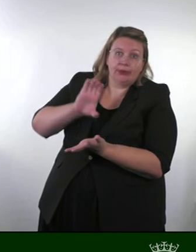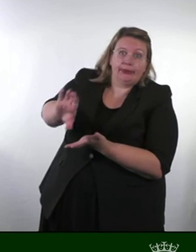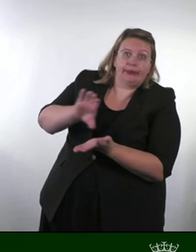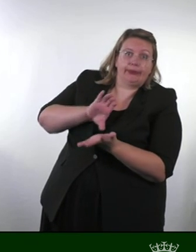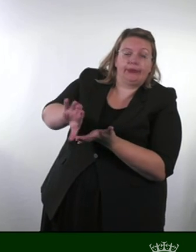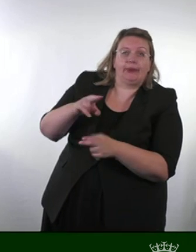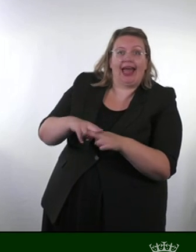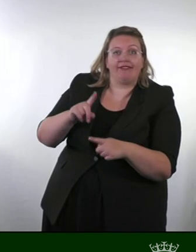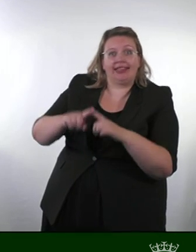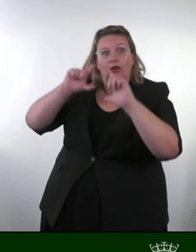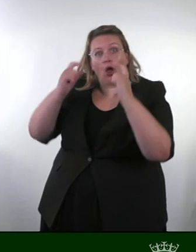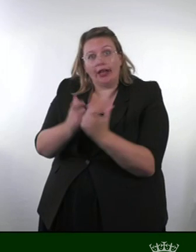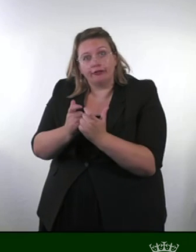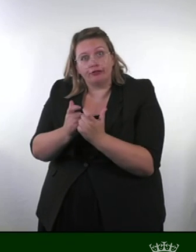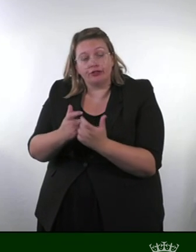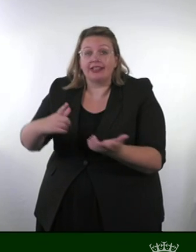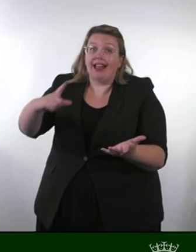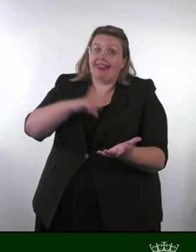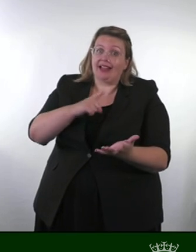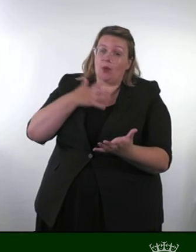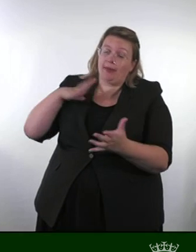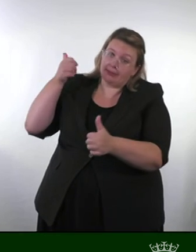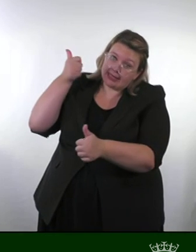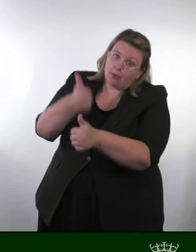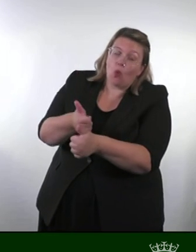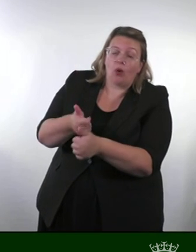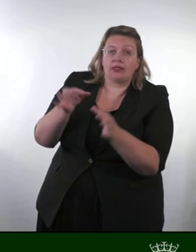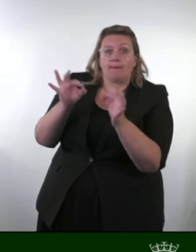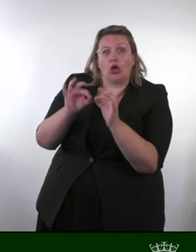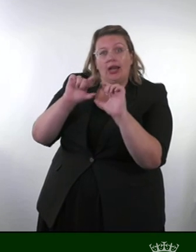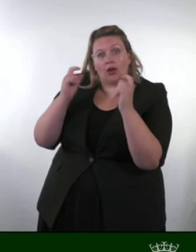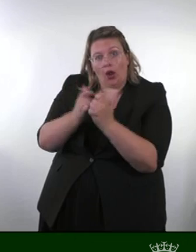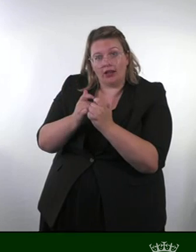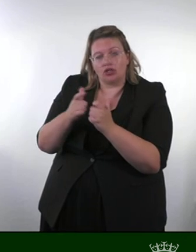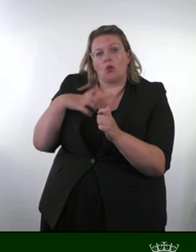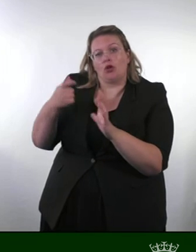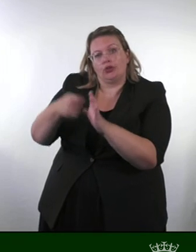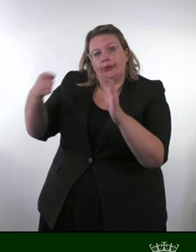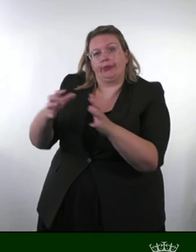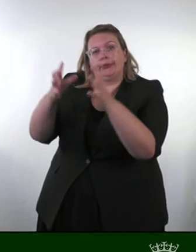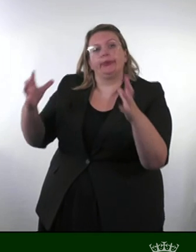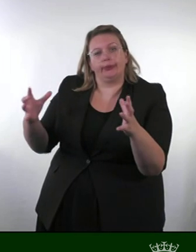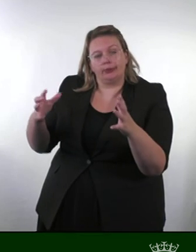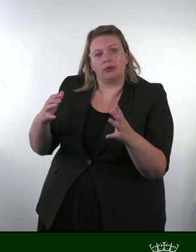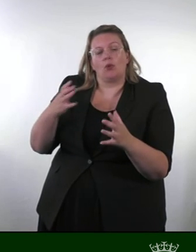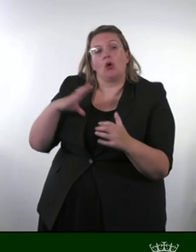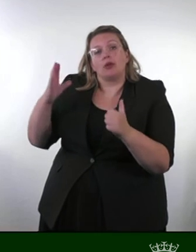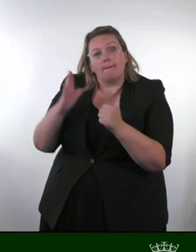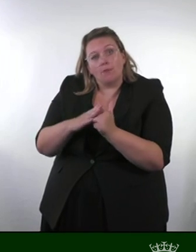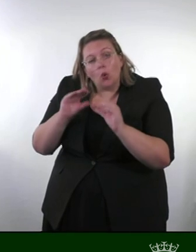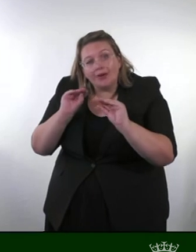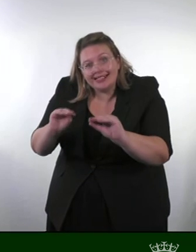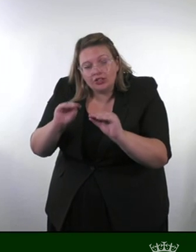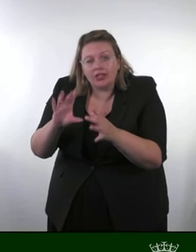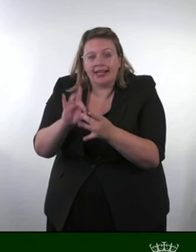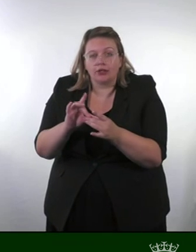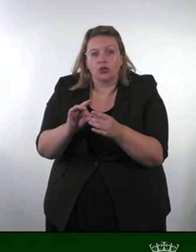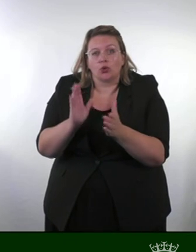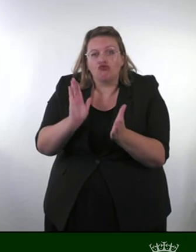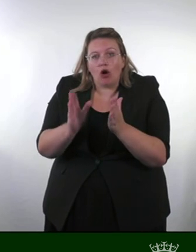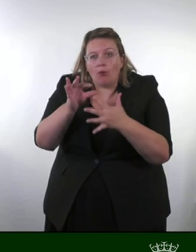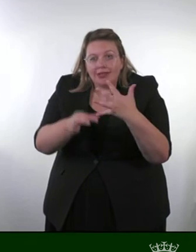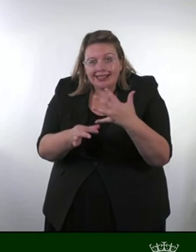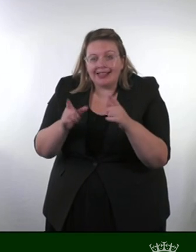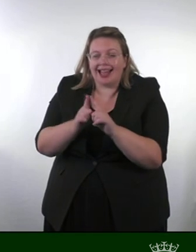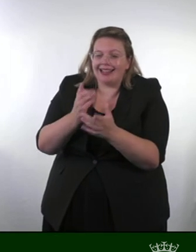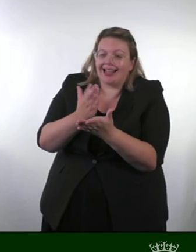That is why I have given my wholehearted support to Burnley College’s latest expansion plans, which include greater teaching on drone technology, robotics and clean engines.